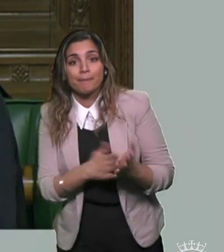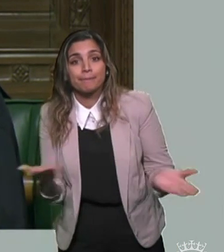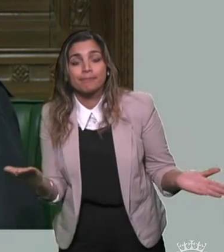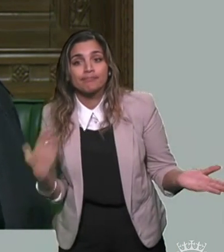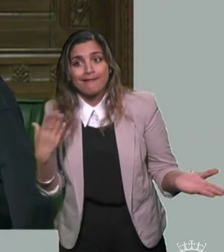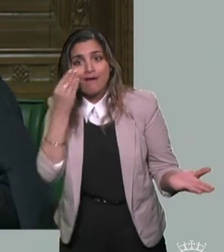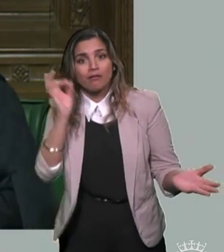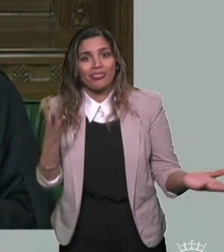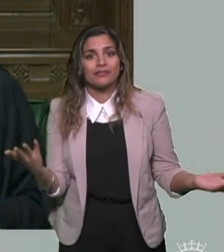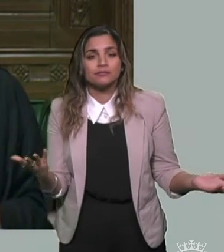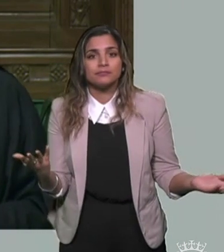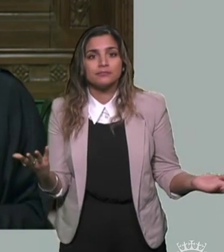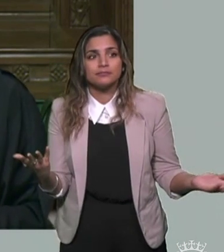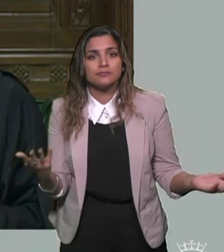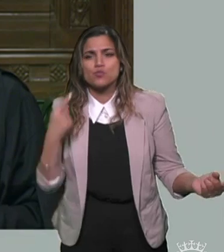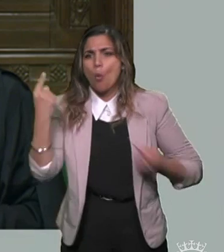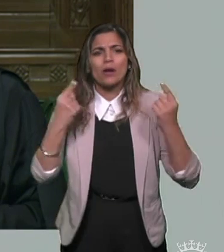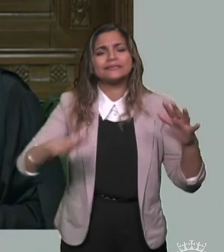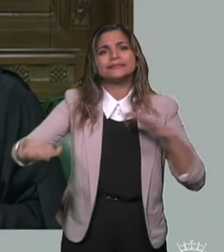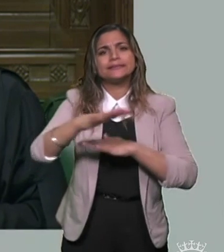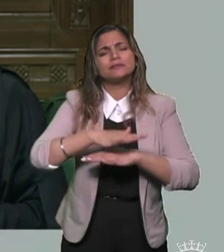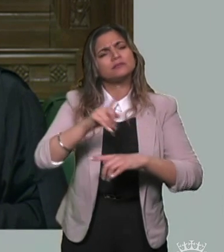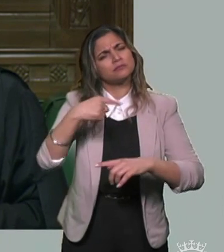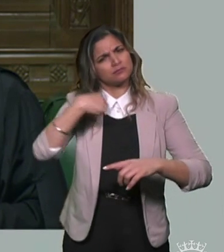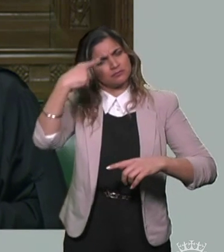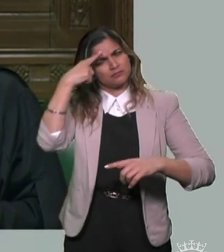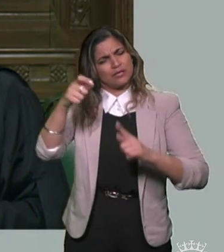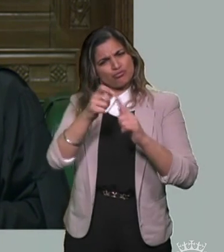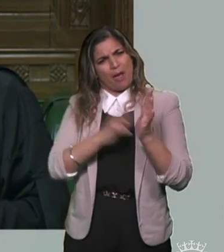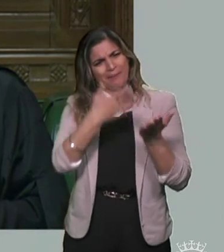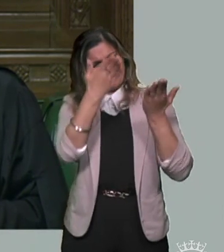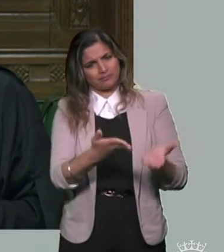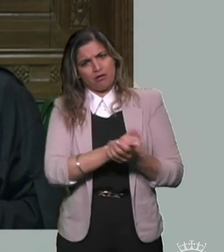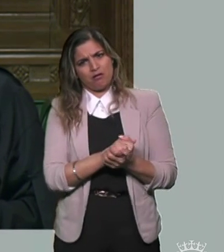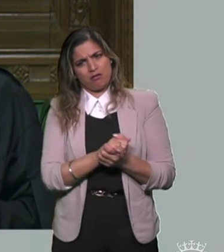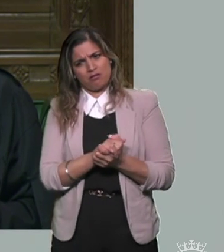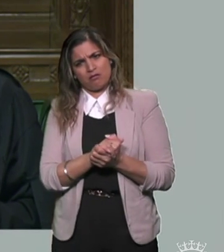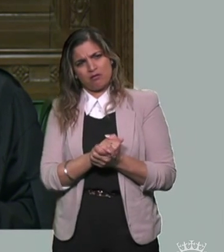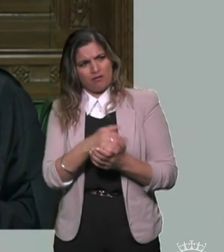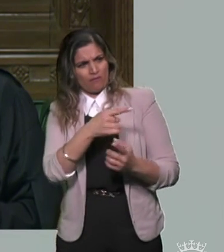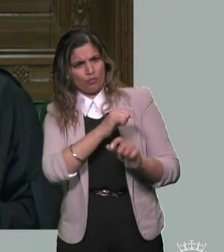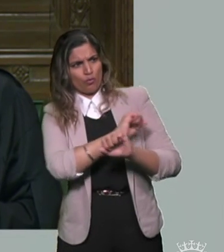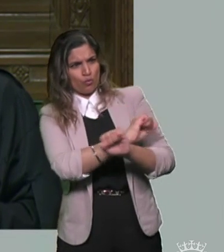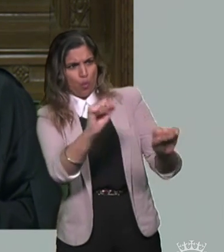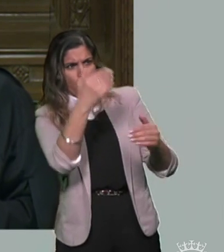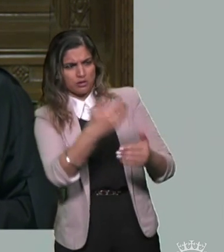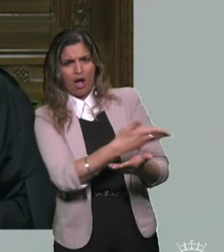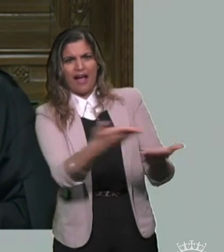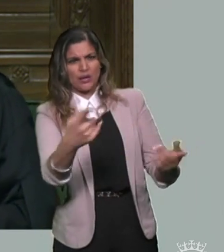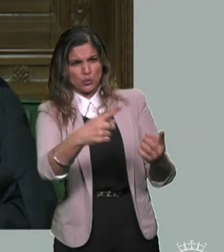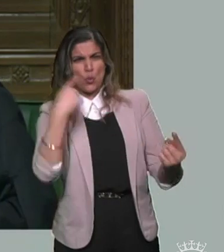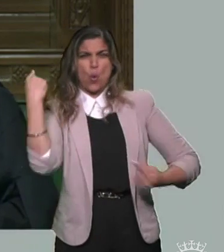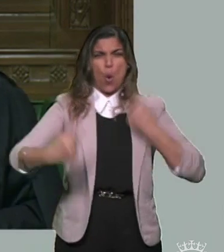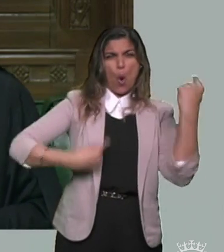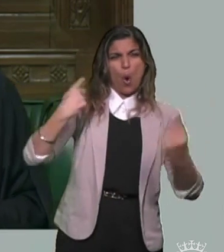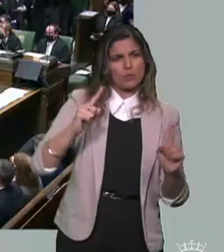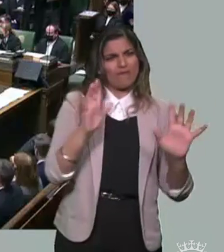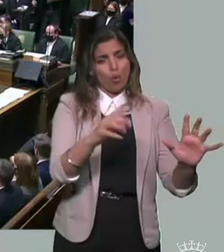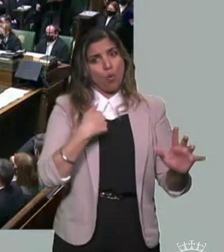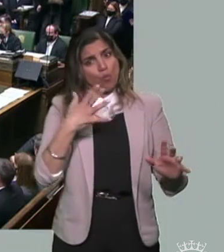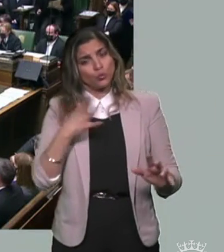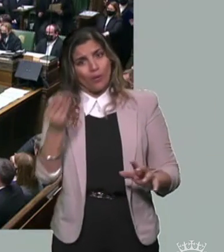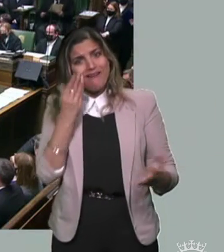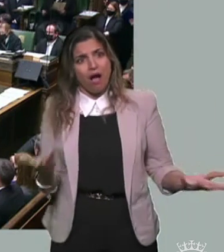He is the Prime Minister from the Government side, so I am surprised that that side does not want to listen to him, because I do.